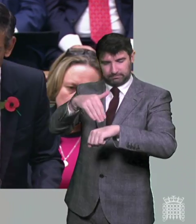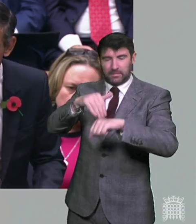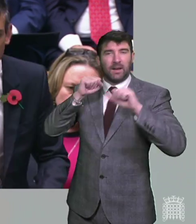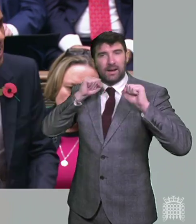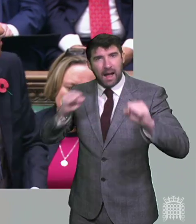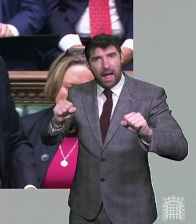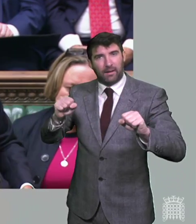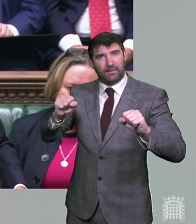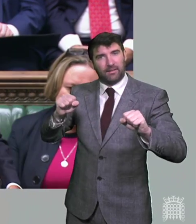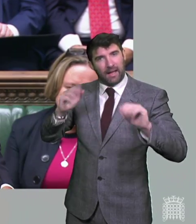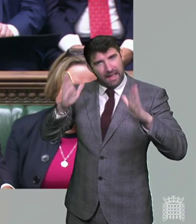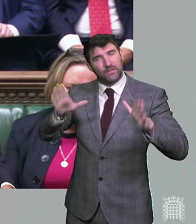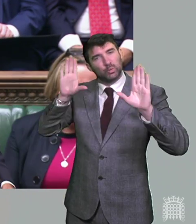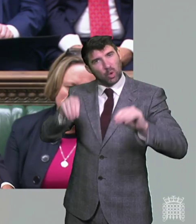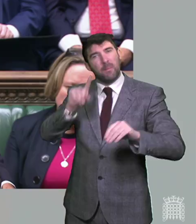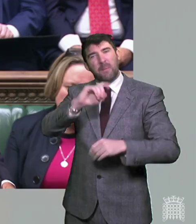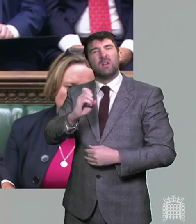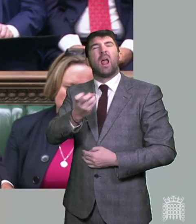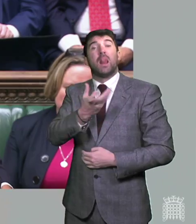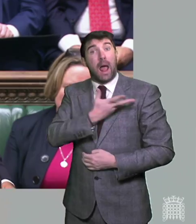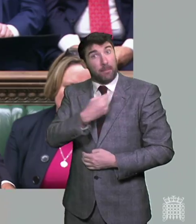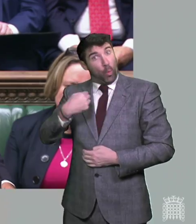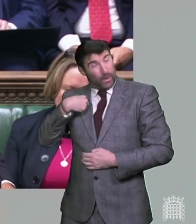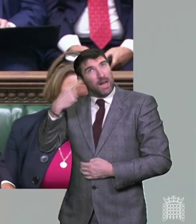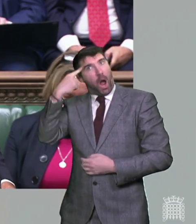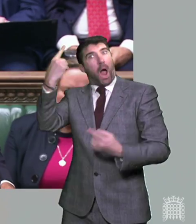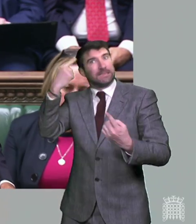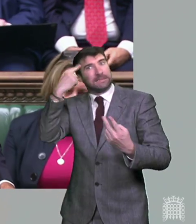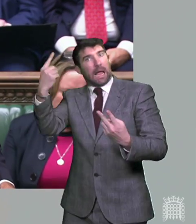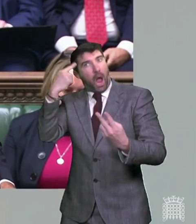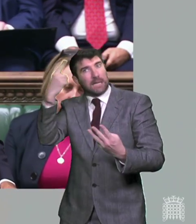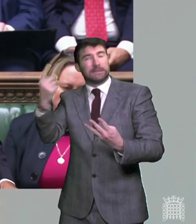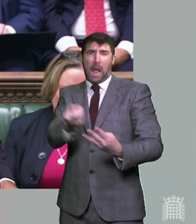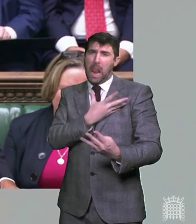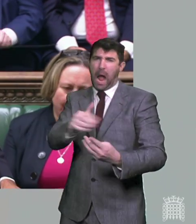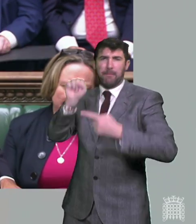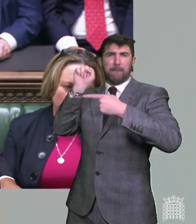But Labour Members have opposed every single measure we have taken.